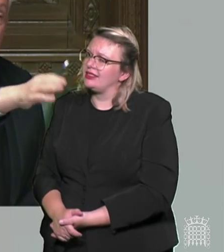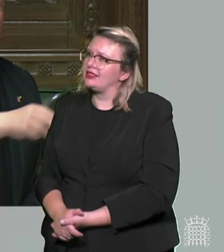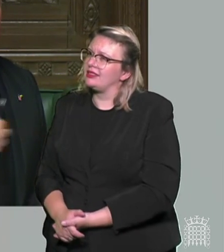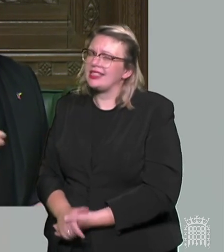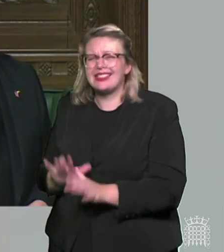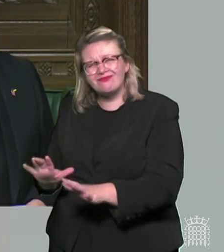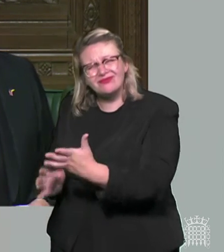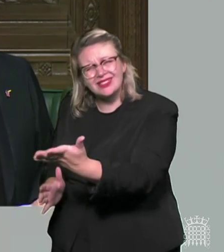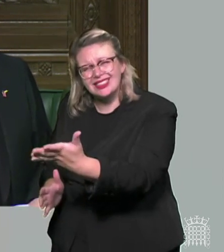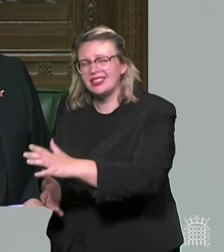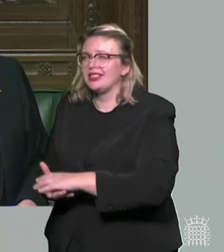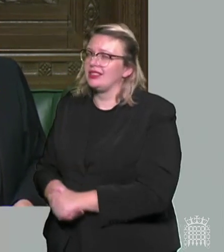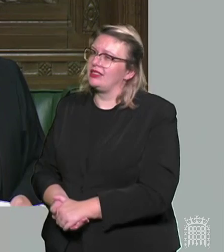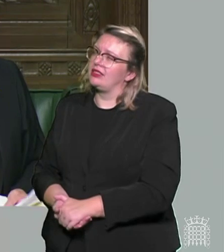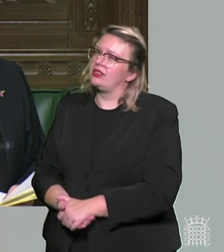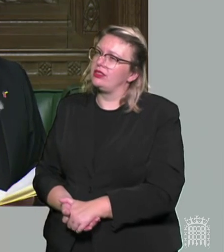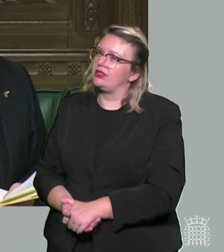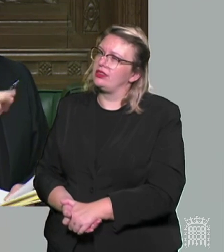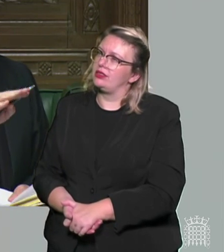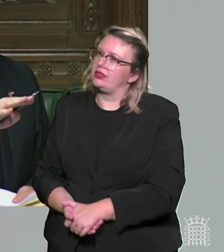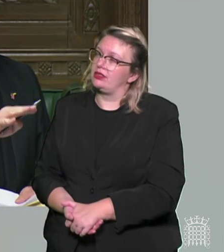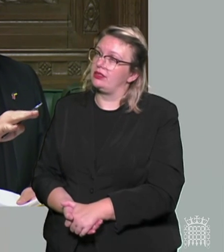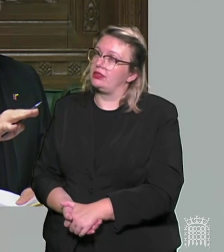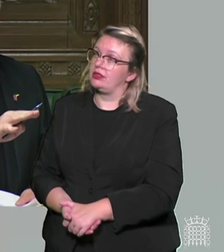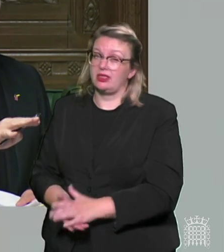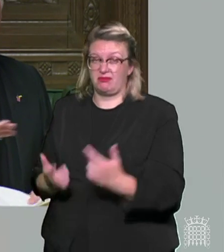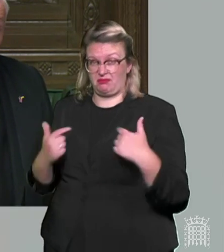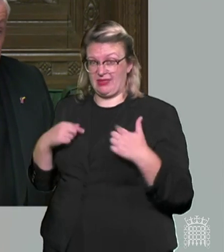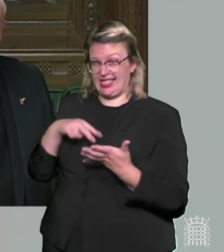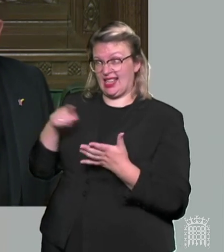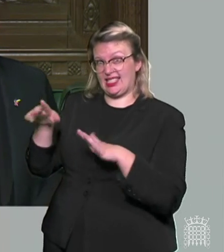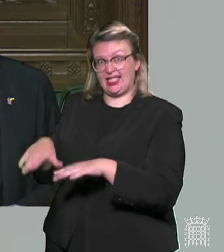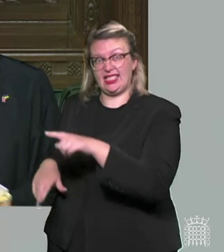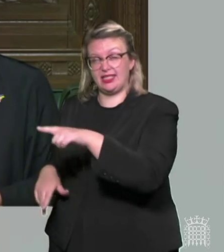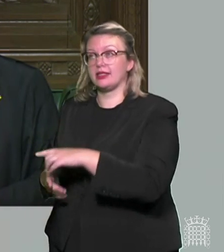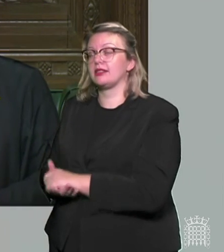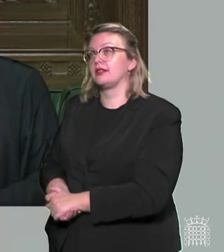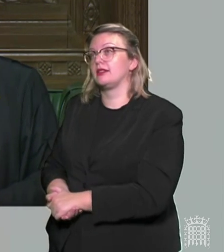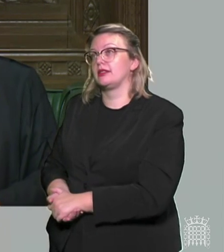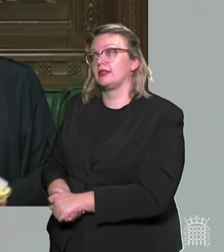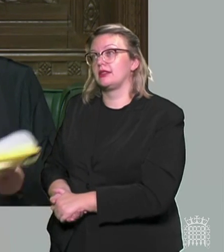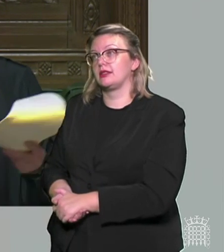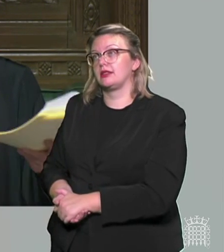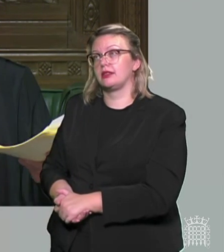Order. Sit down a minute. When I stand, it is easier if the honourable Member sits down—it helps the whole House.